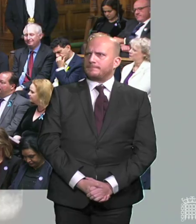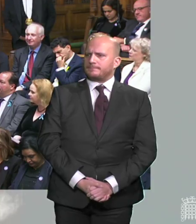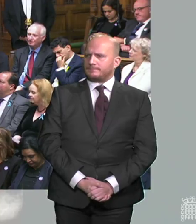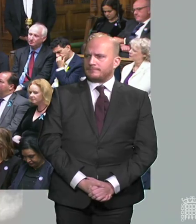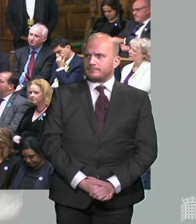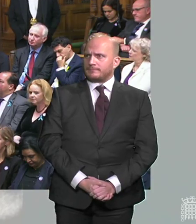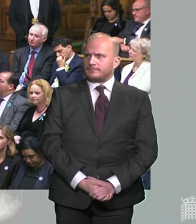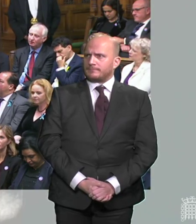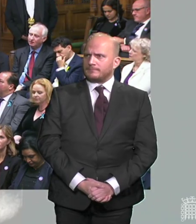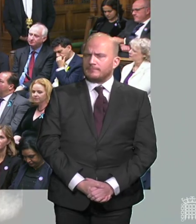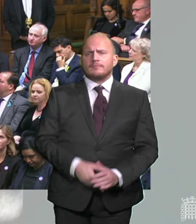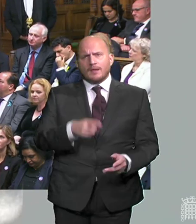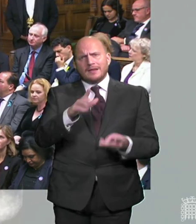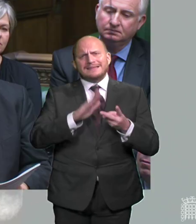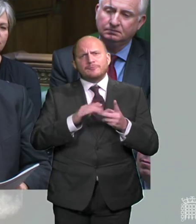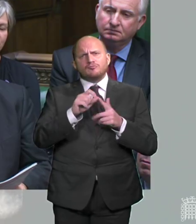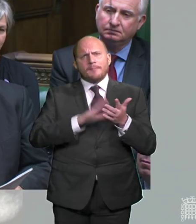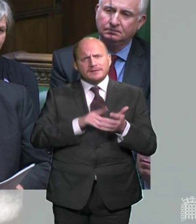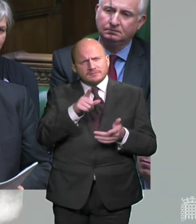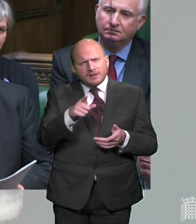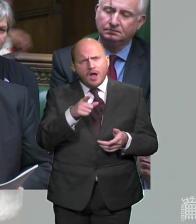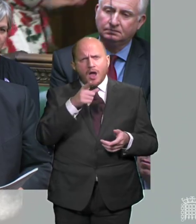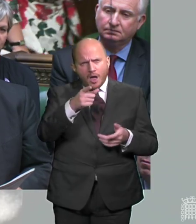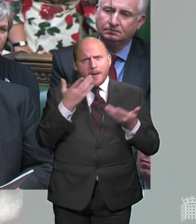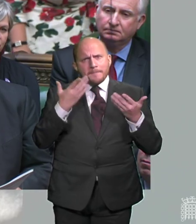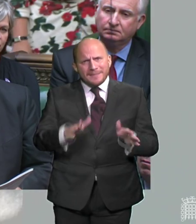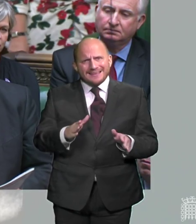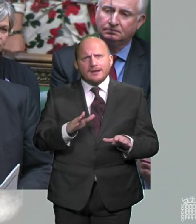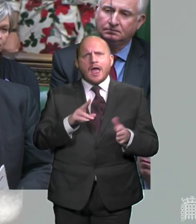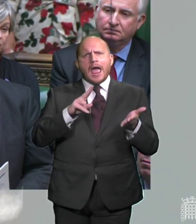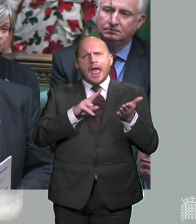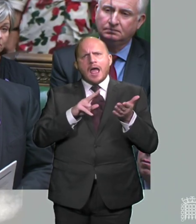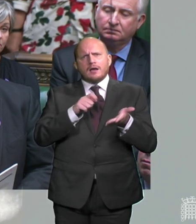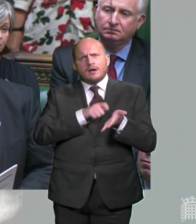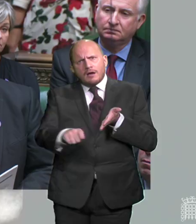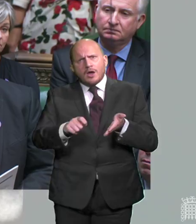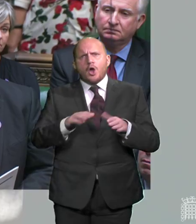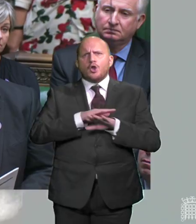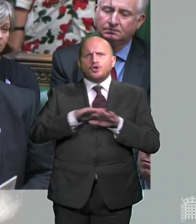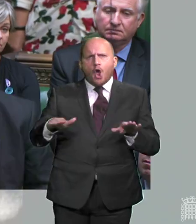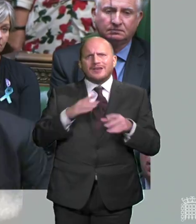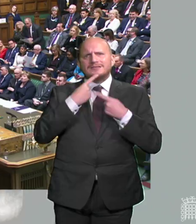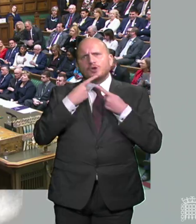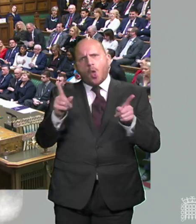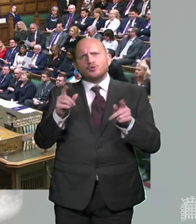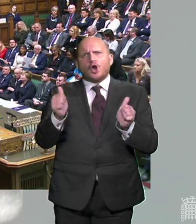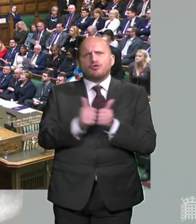Can the Deputy Prime Minister tell the House if he has ever entered into a non-disclosure agreement connected to a complaint against him?